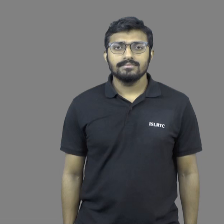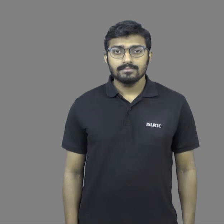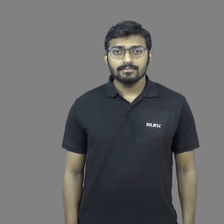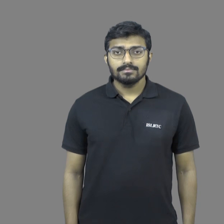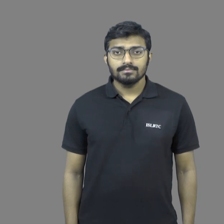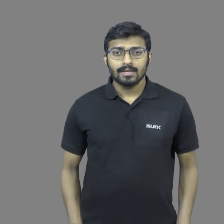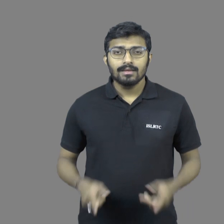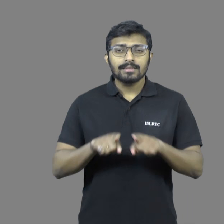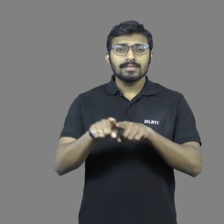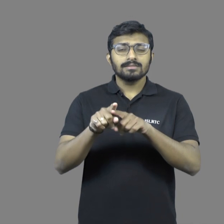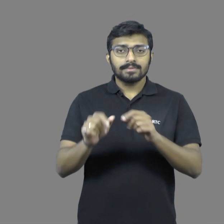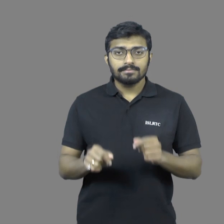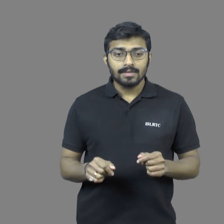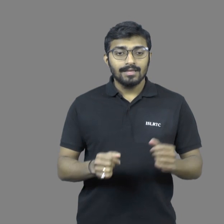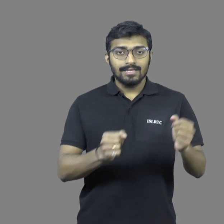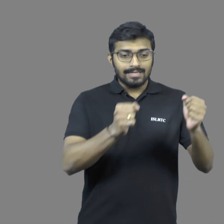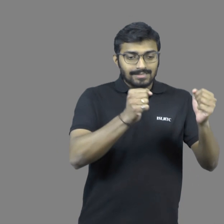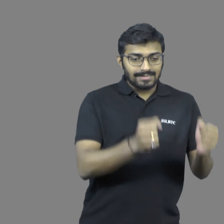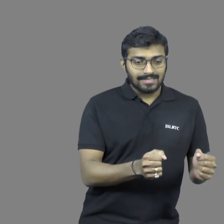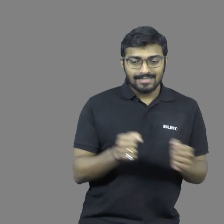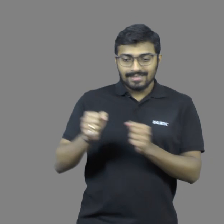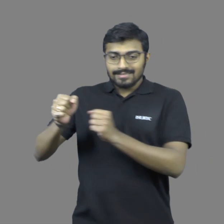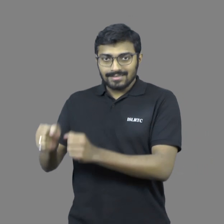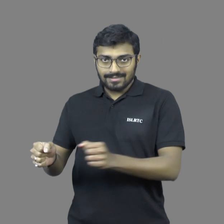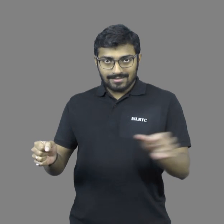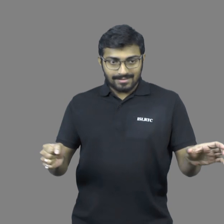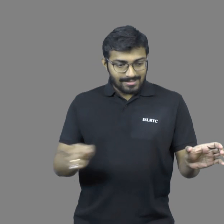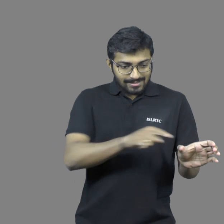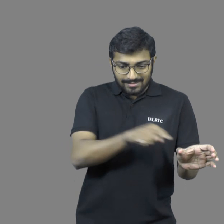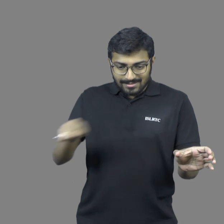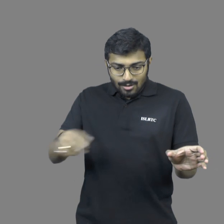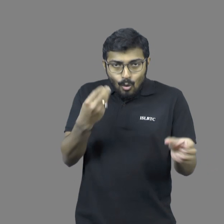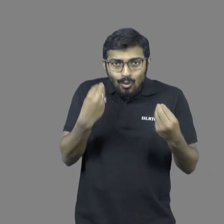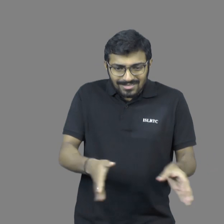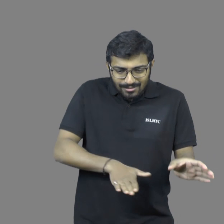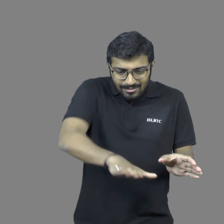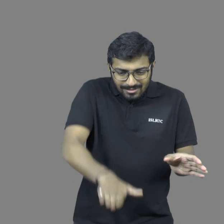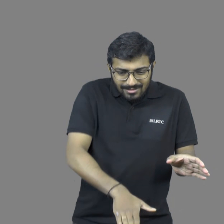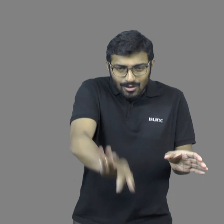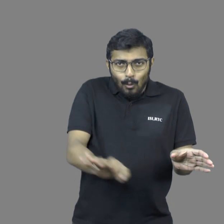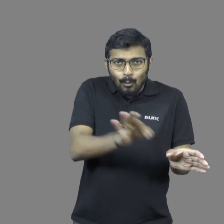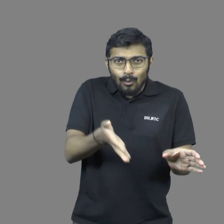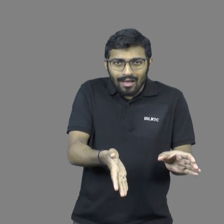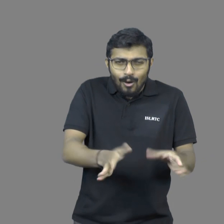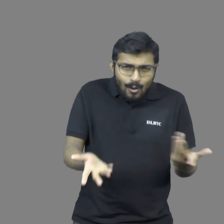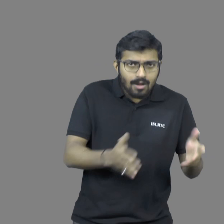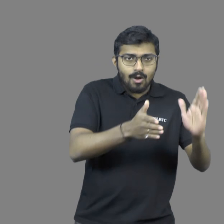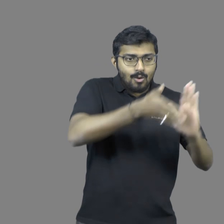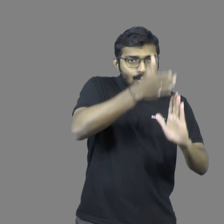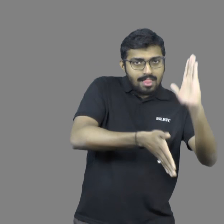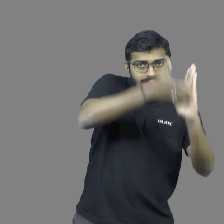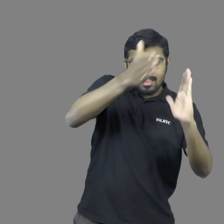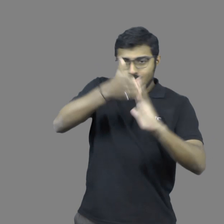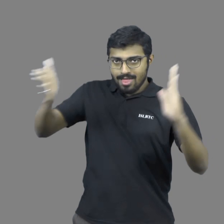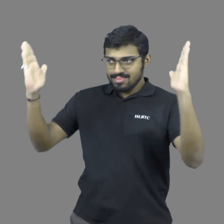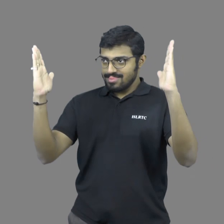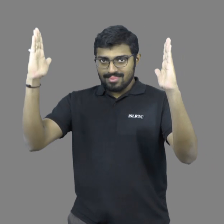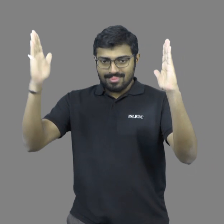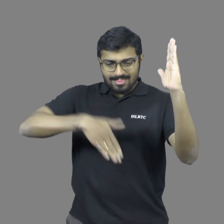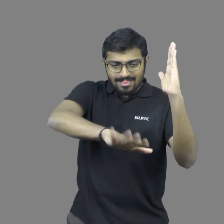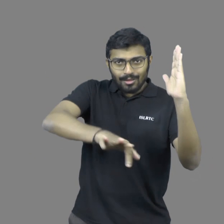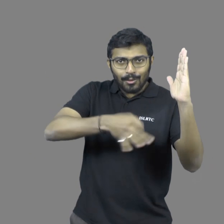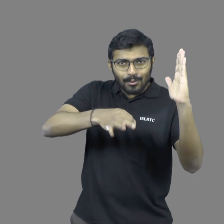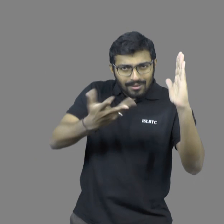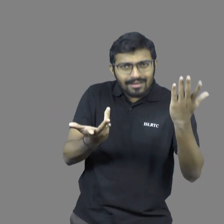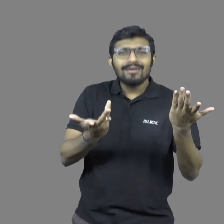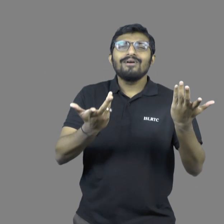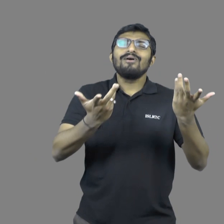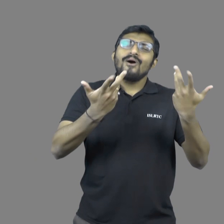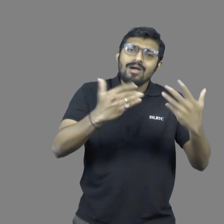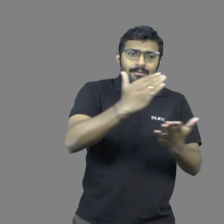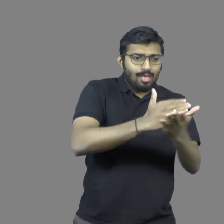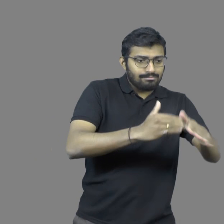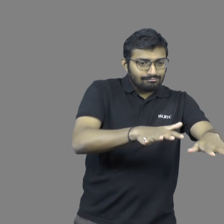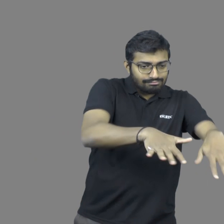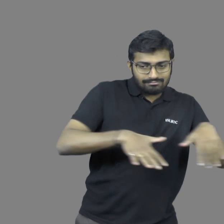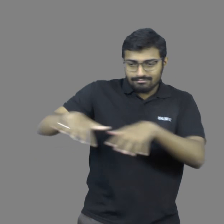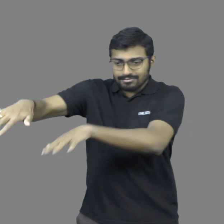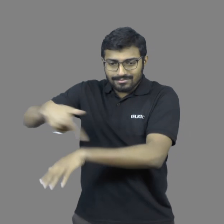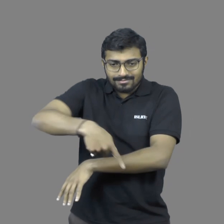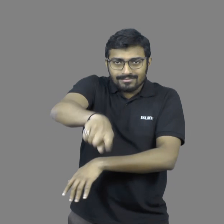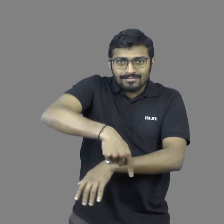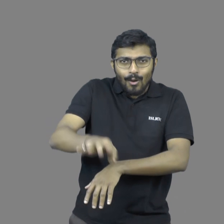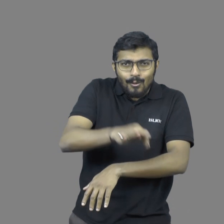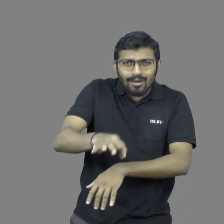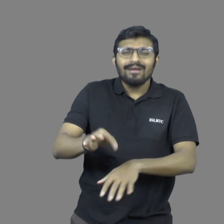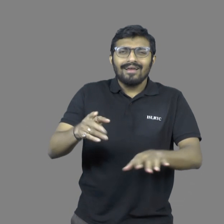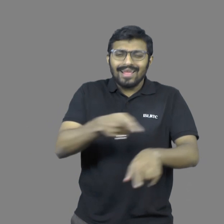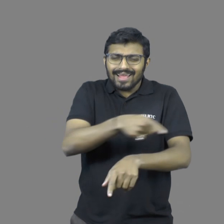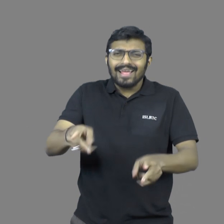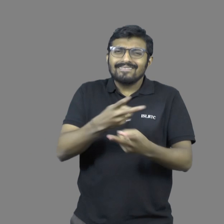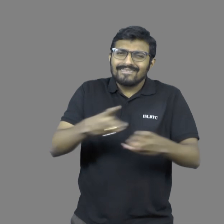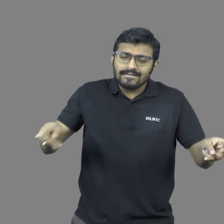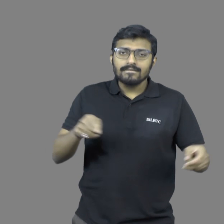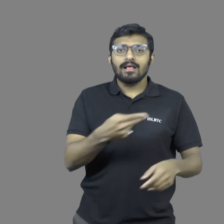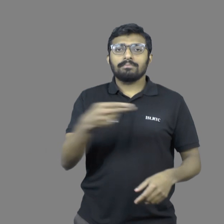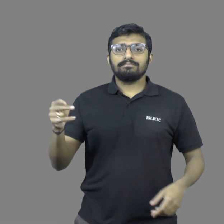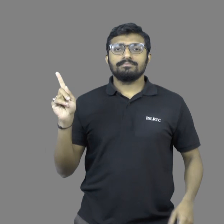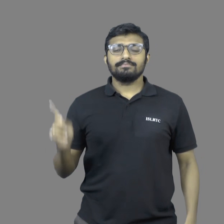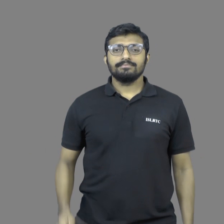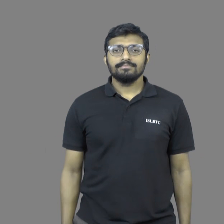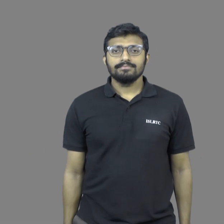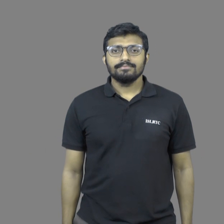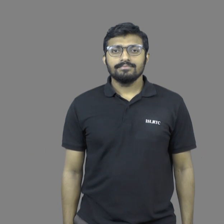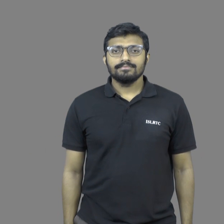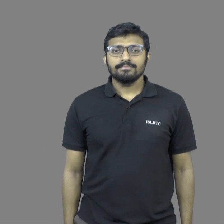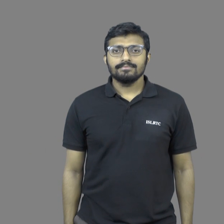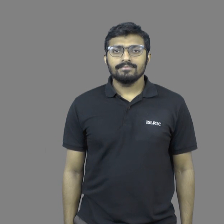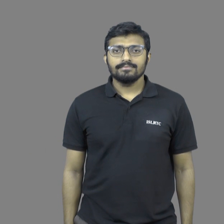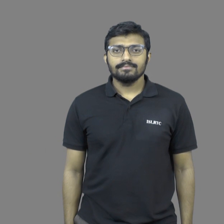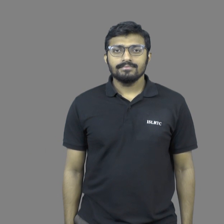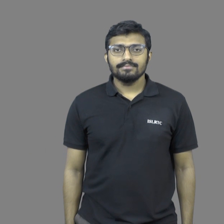Gap Space